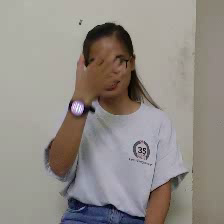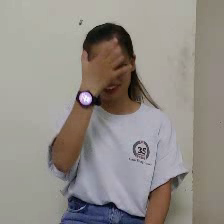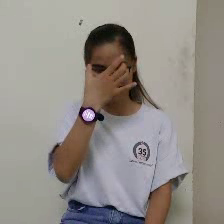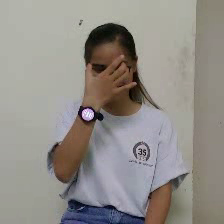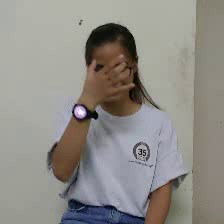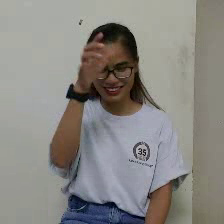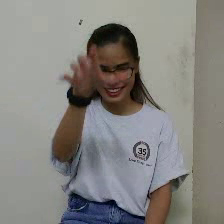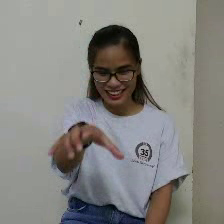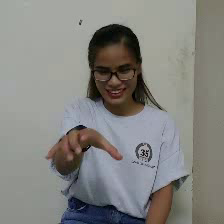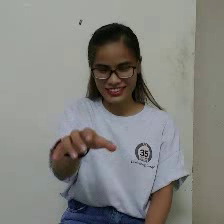Áp dụng